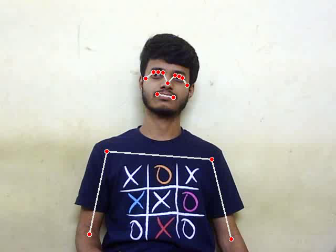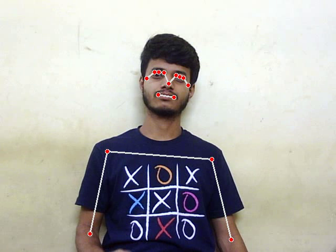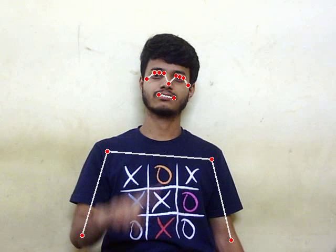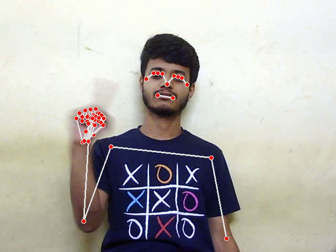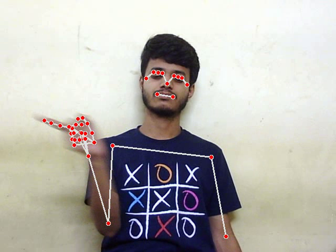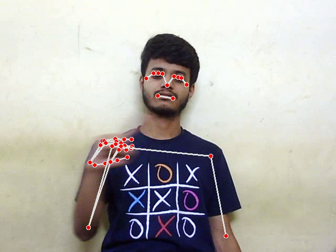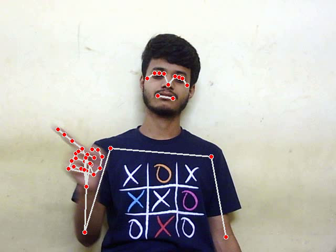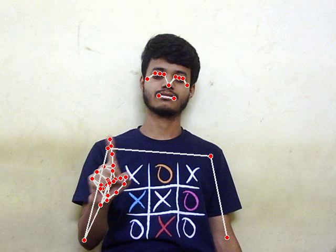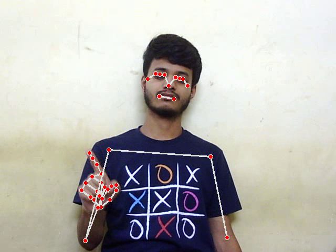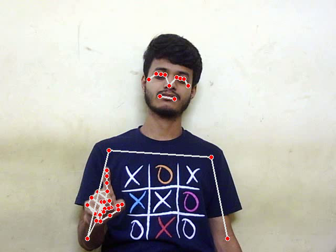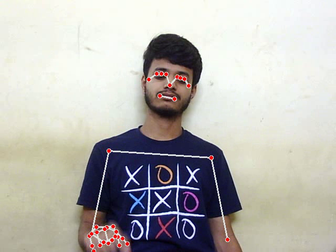where